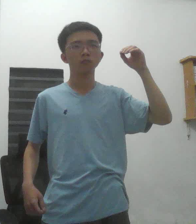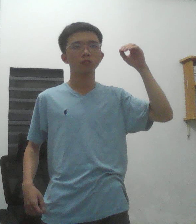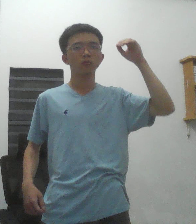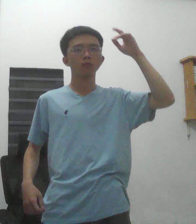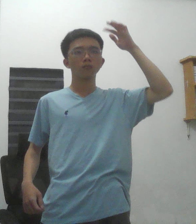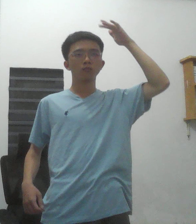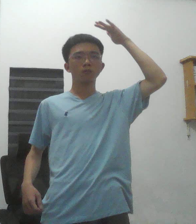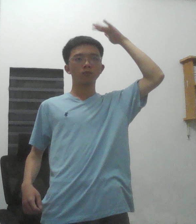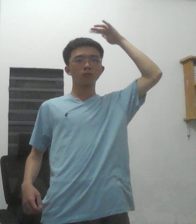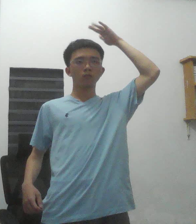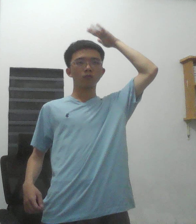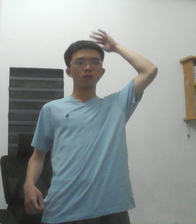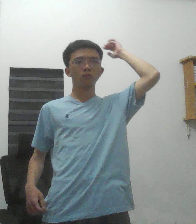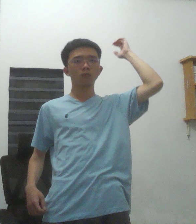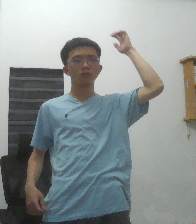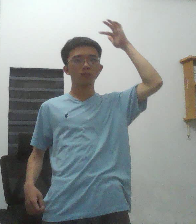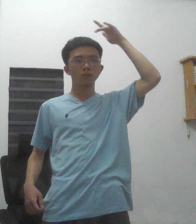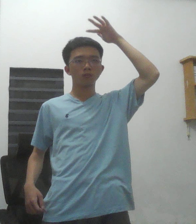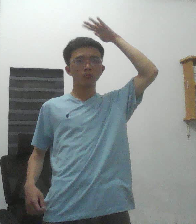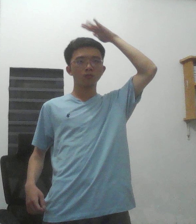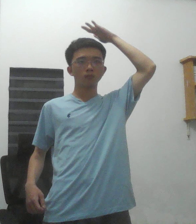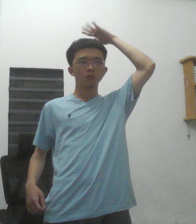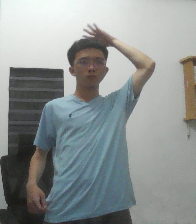vo ly